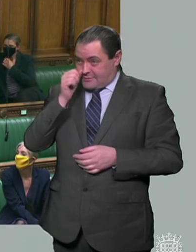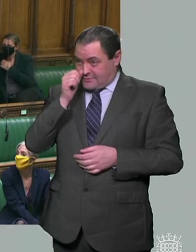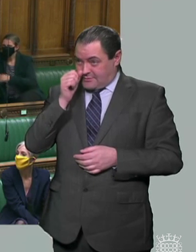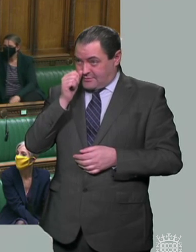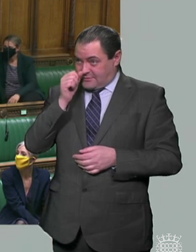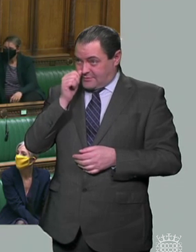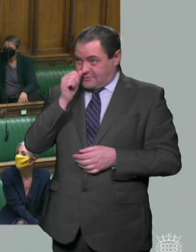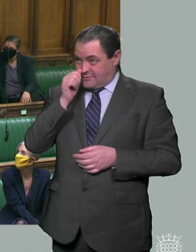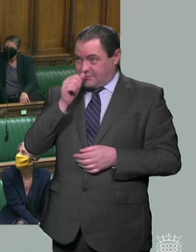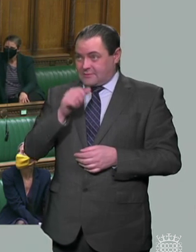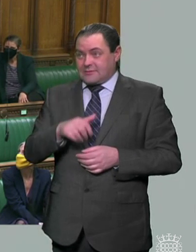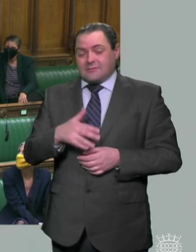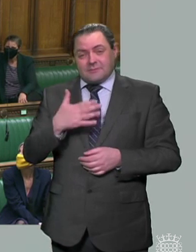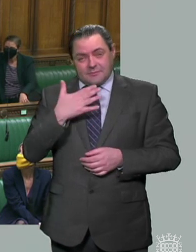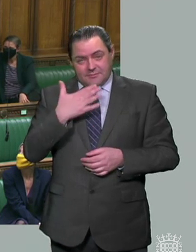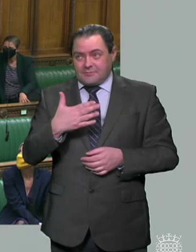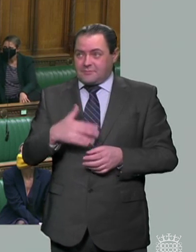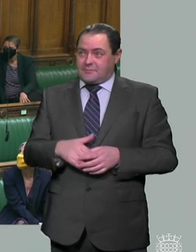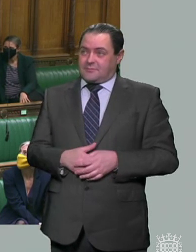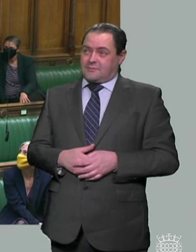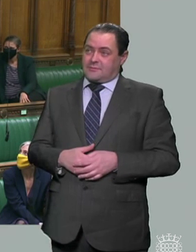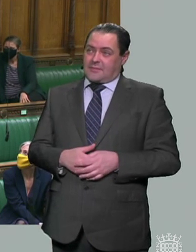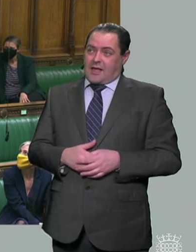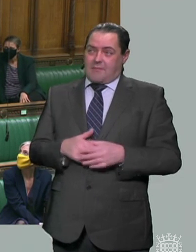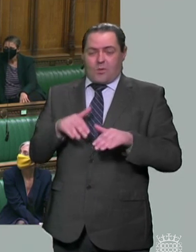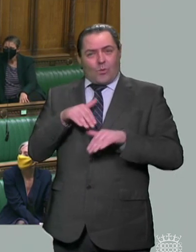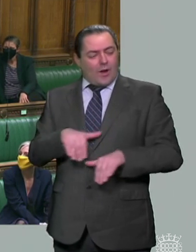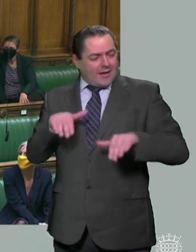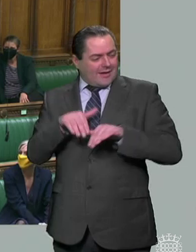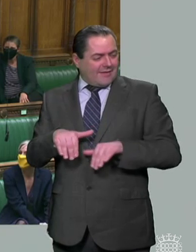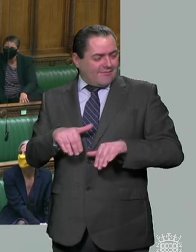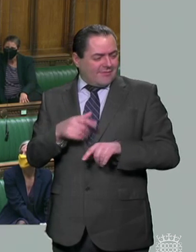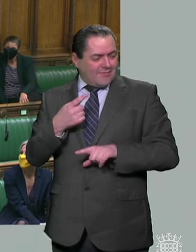I must have the strongest legs in the Chamber, as I have been bobbing for the past hour and a half.